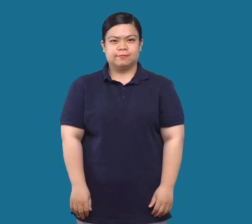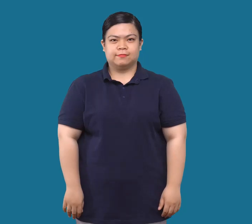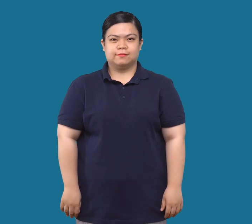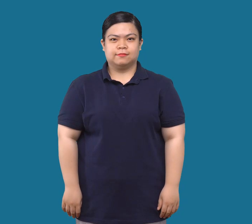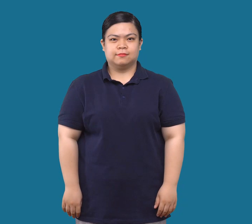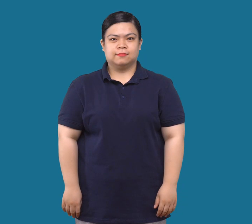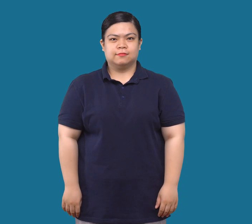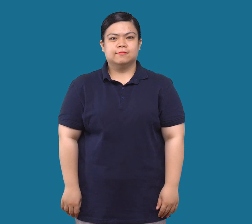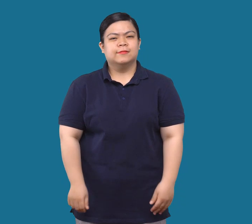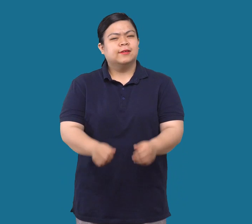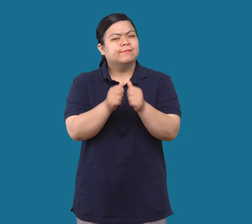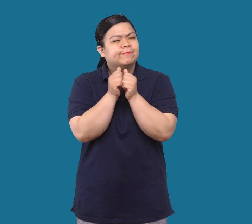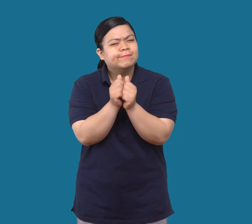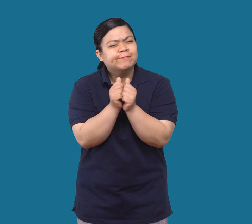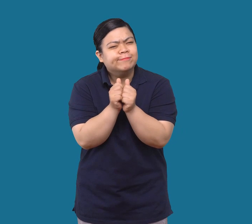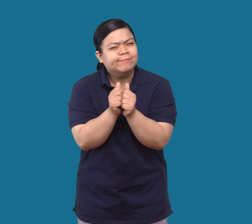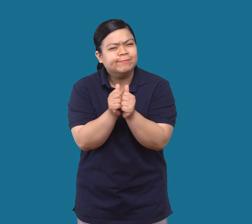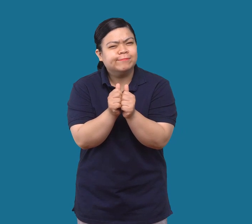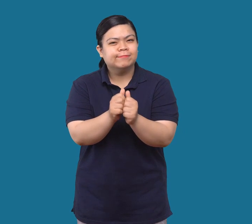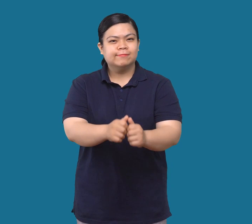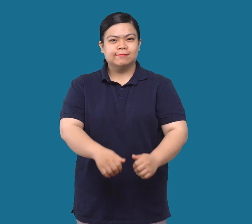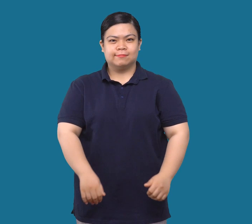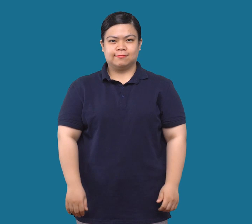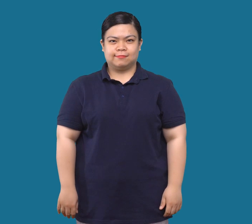thân thiết